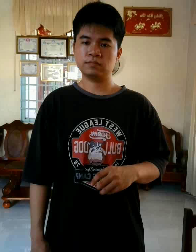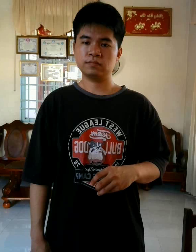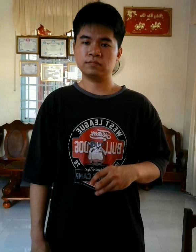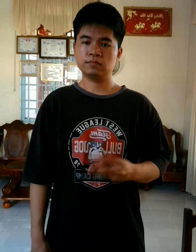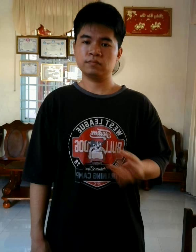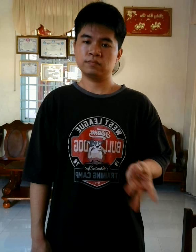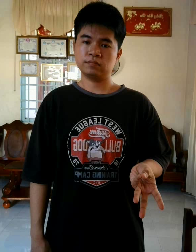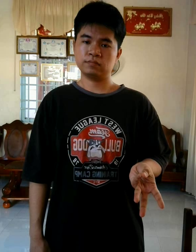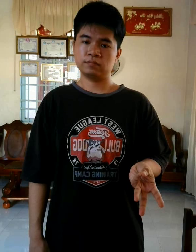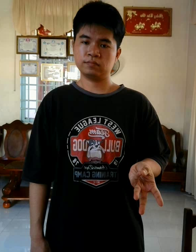it